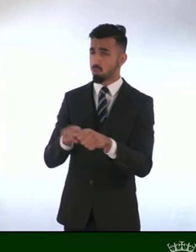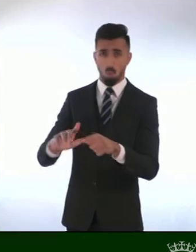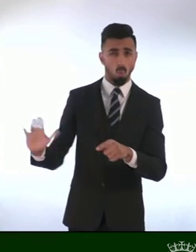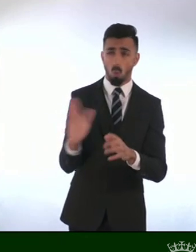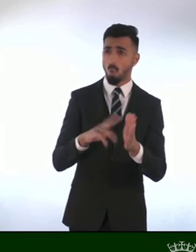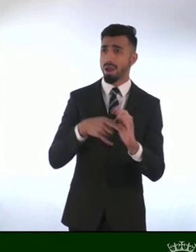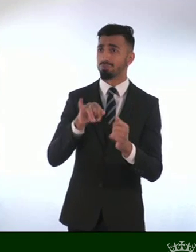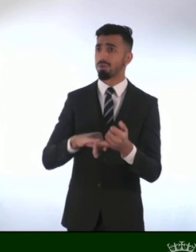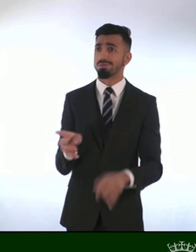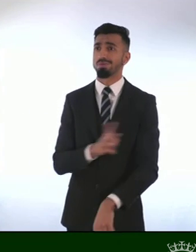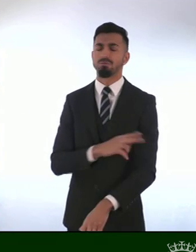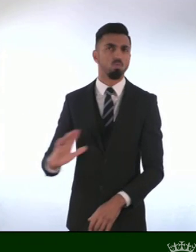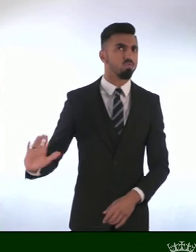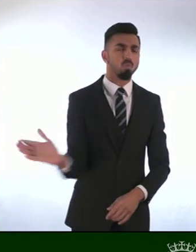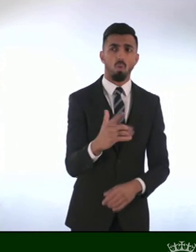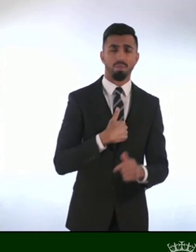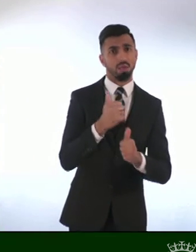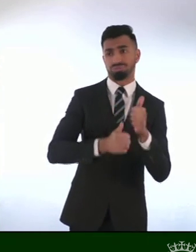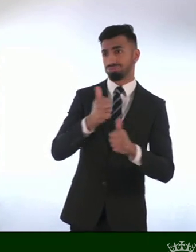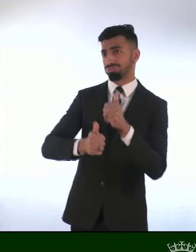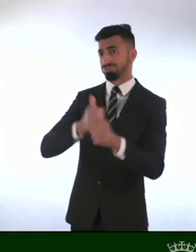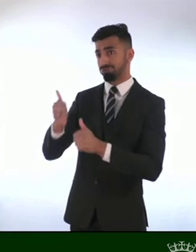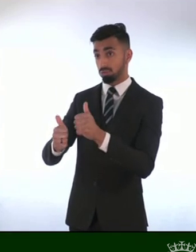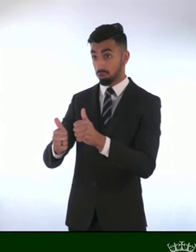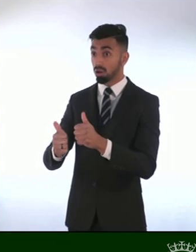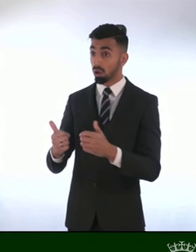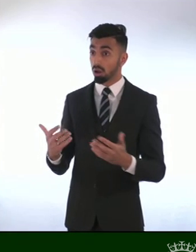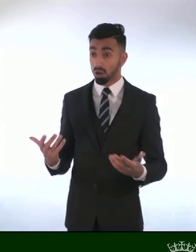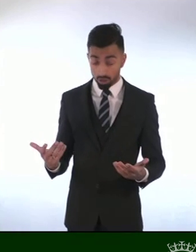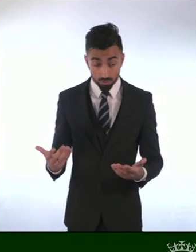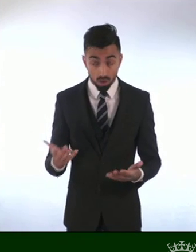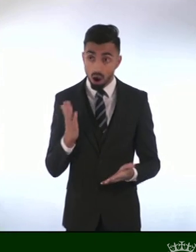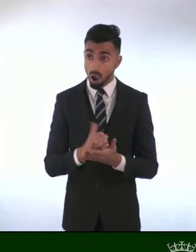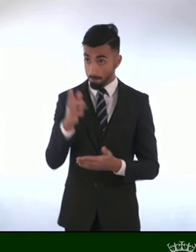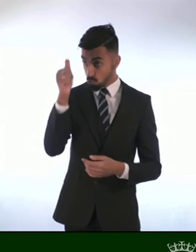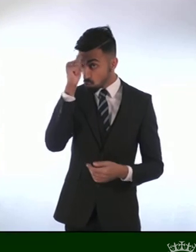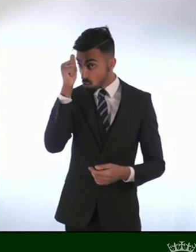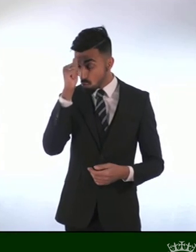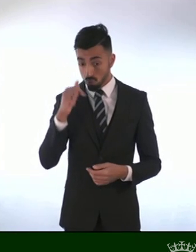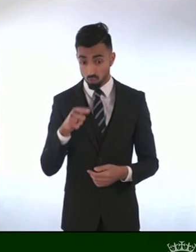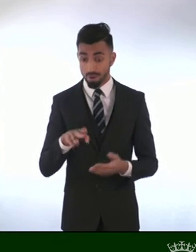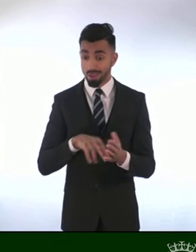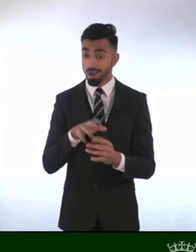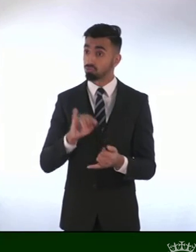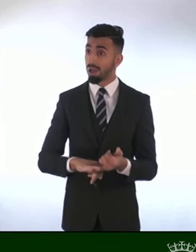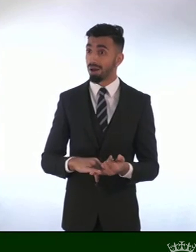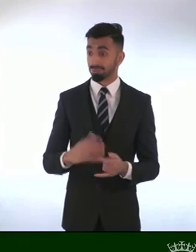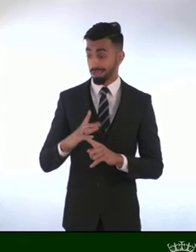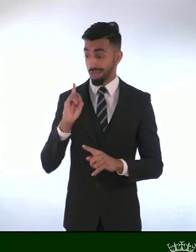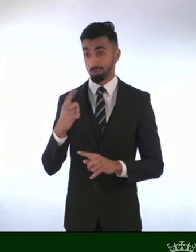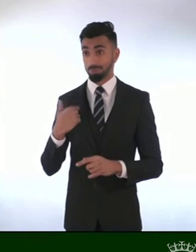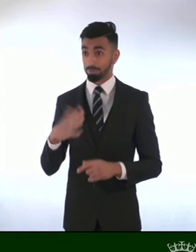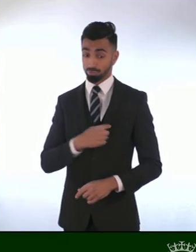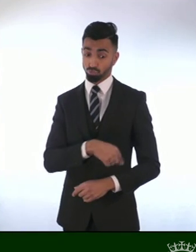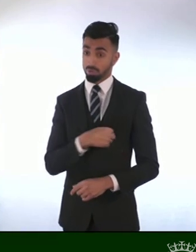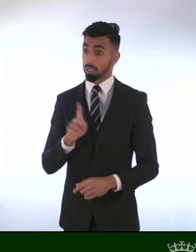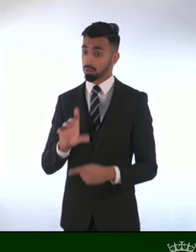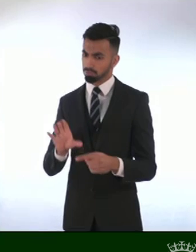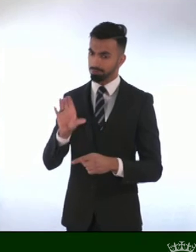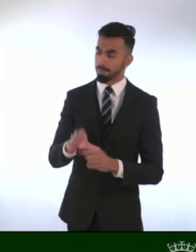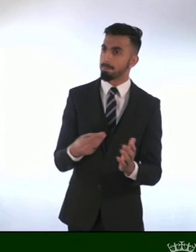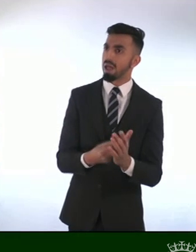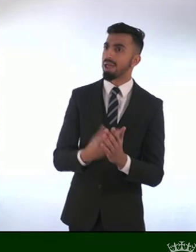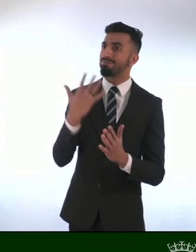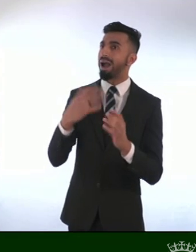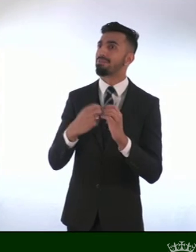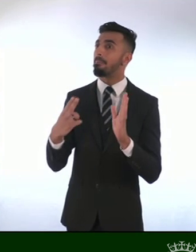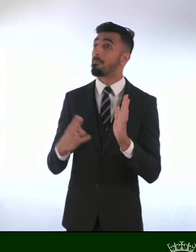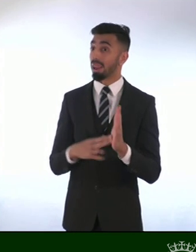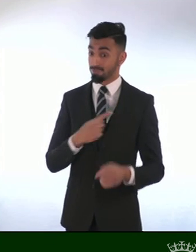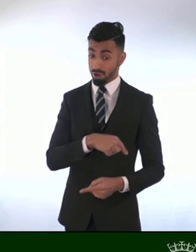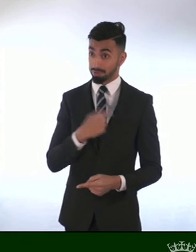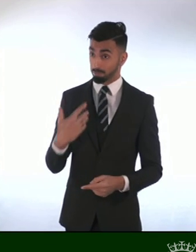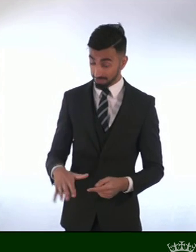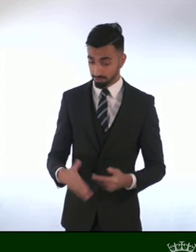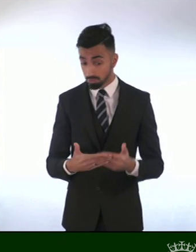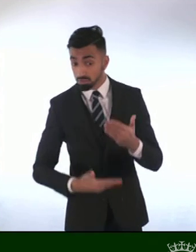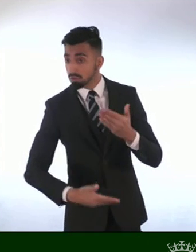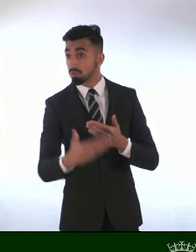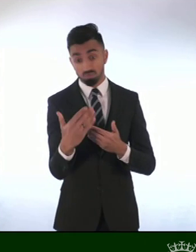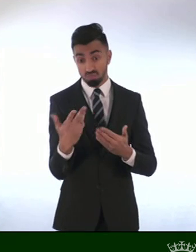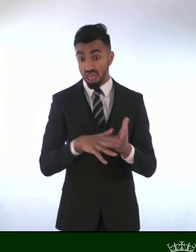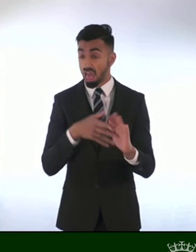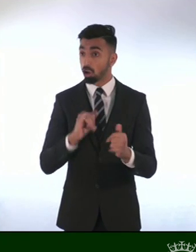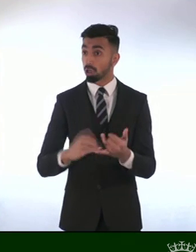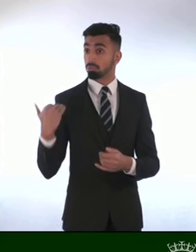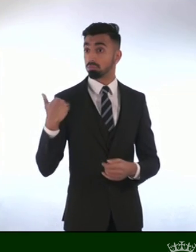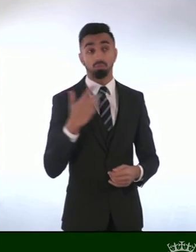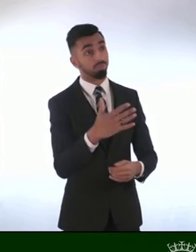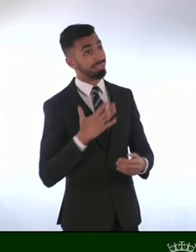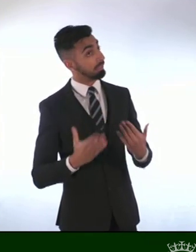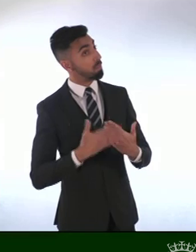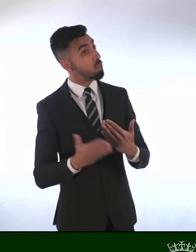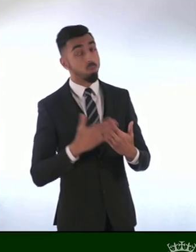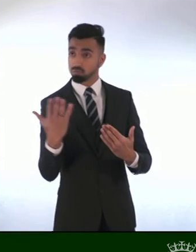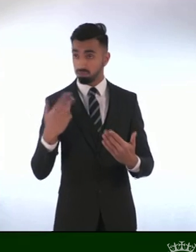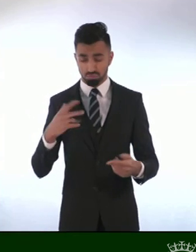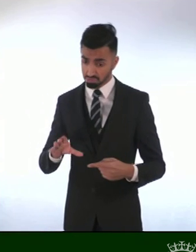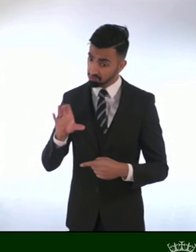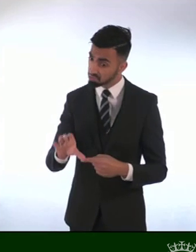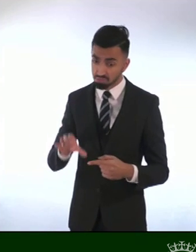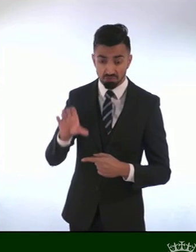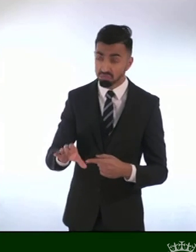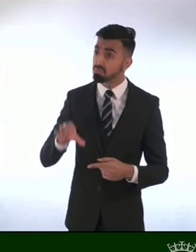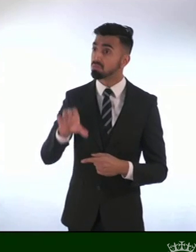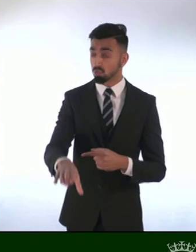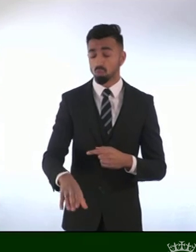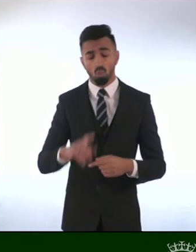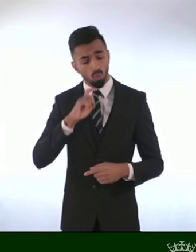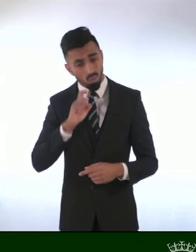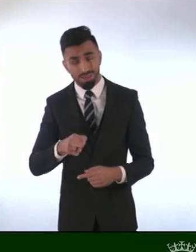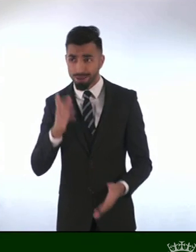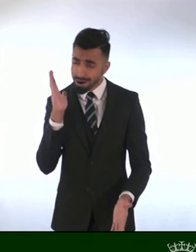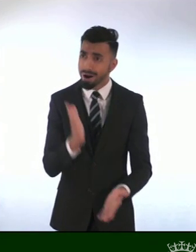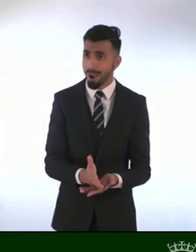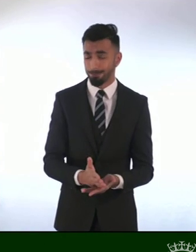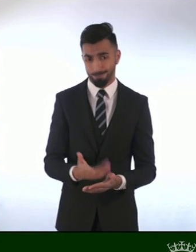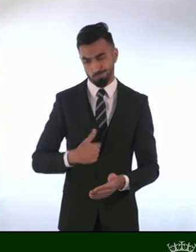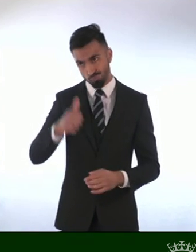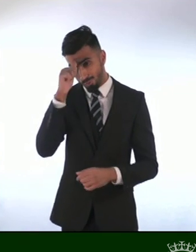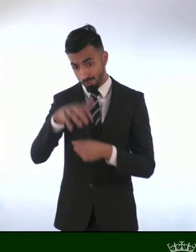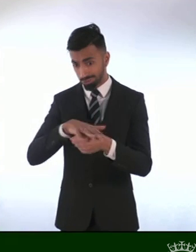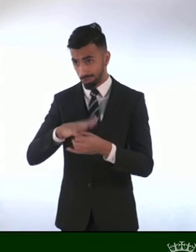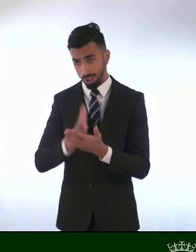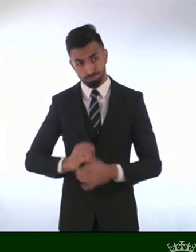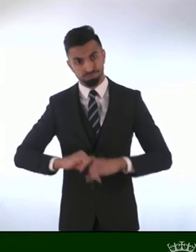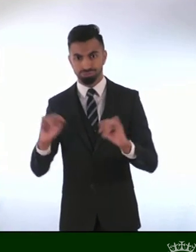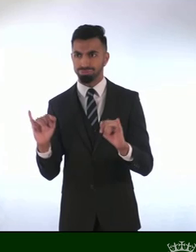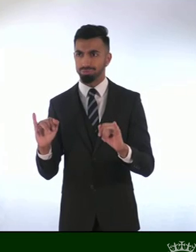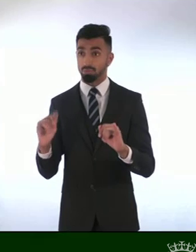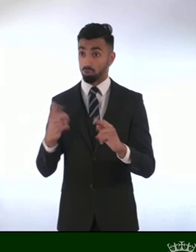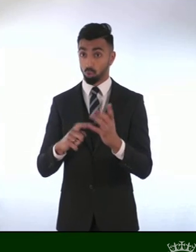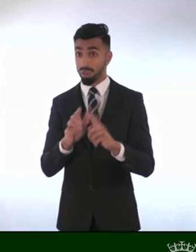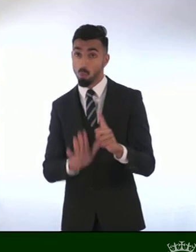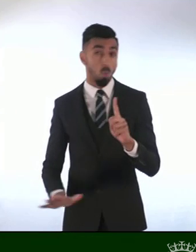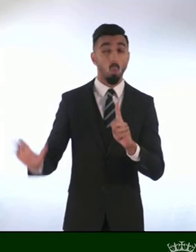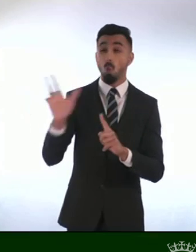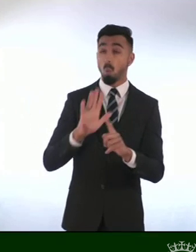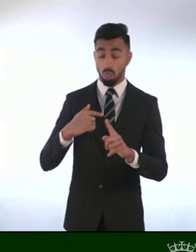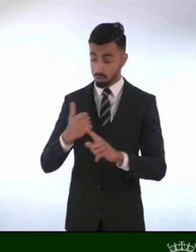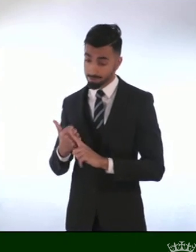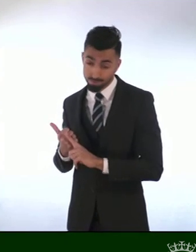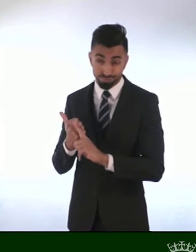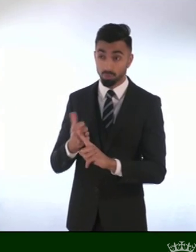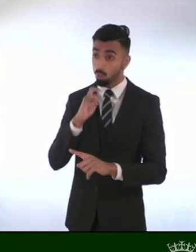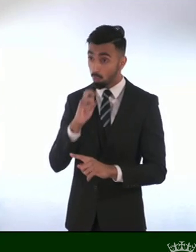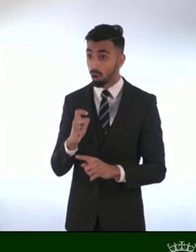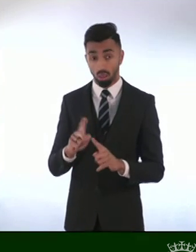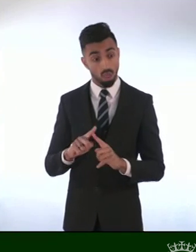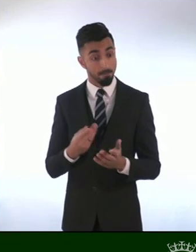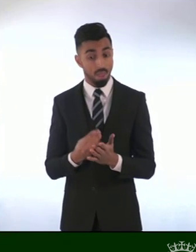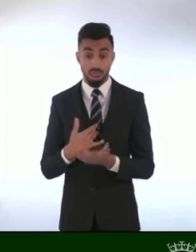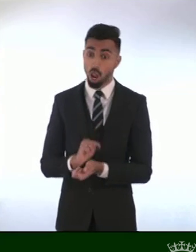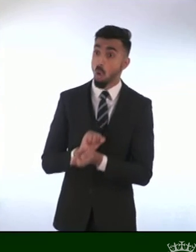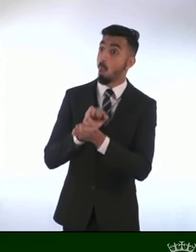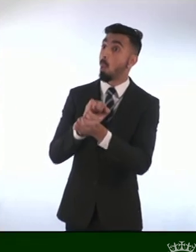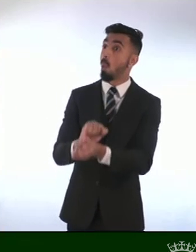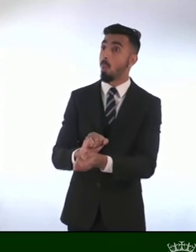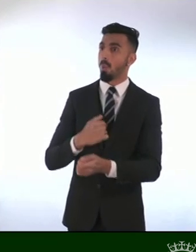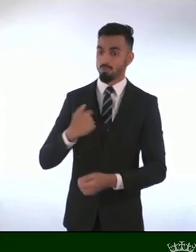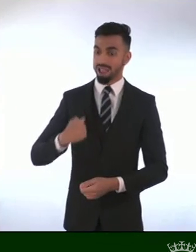We not only put another £5 billion into the NHS last week, as he heard from my right honourable Friend the Chancellor, but we will certainly do whatever it takes and provide whatever funding is necessary to help our NHS through this crisis and, indeed, to support the whole country with Government-guaranteed loans, as he will have heard yesterday.